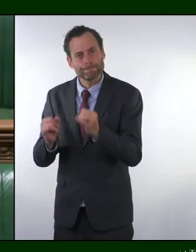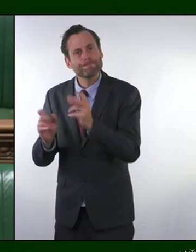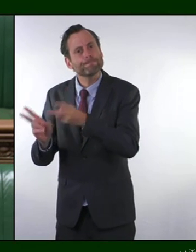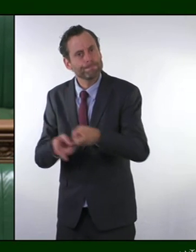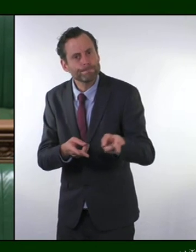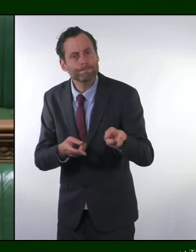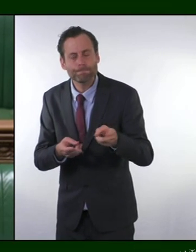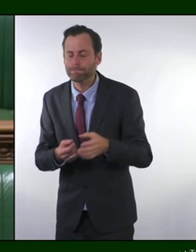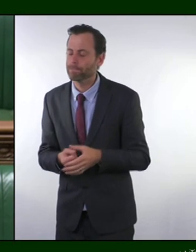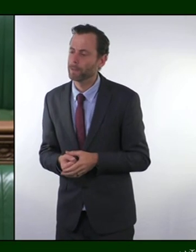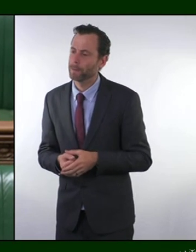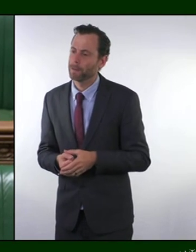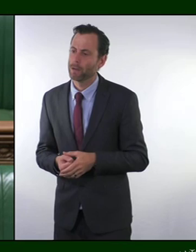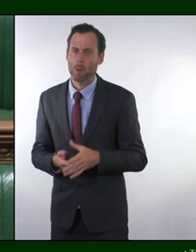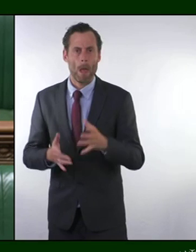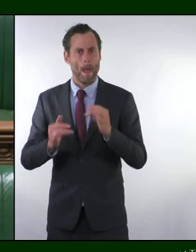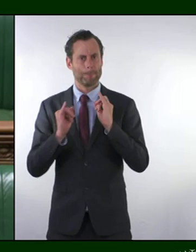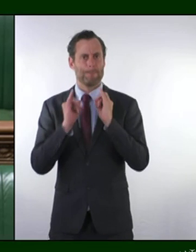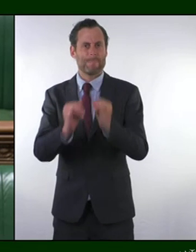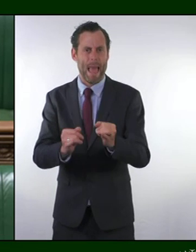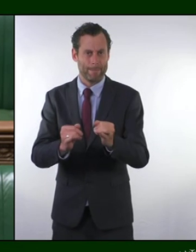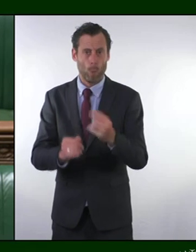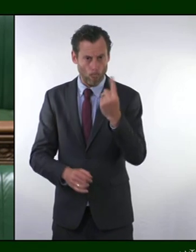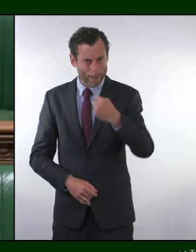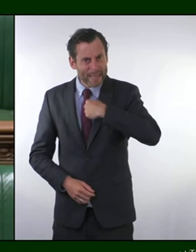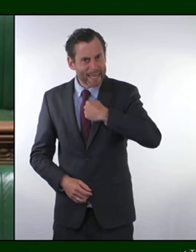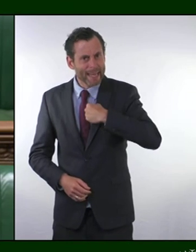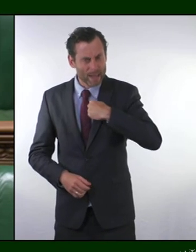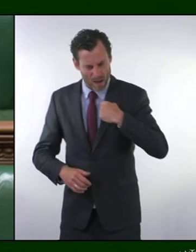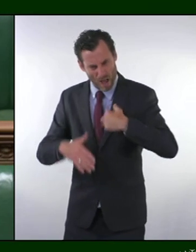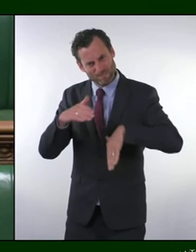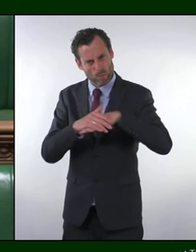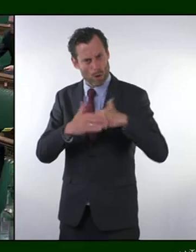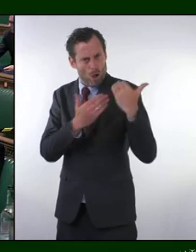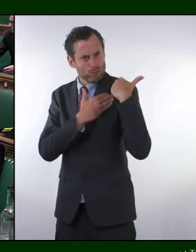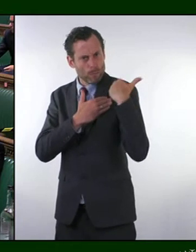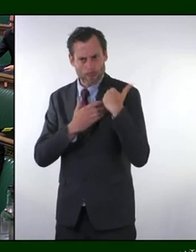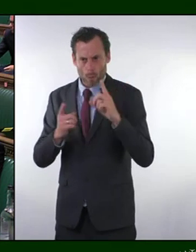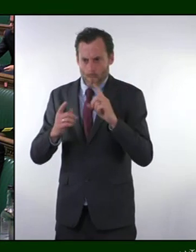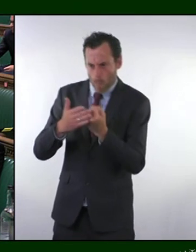When it comes to taking blame, I take full responsibility for what has happened.